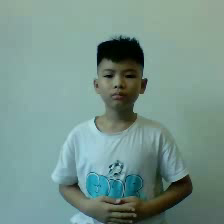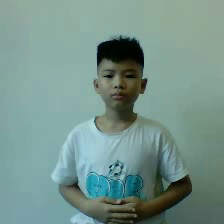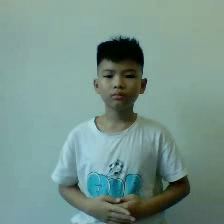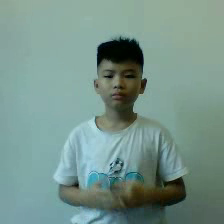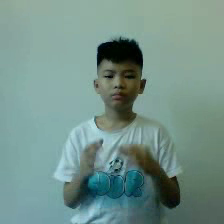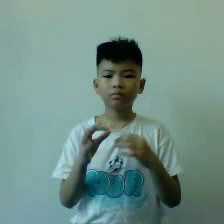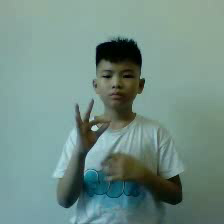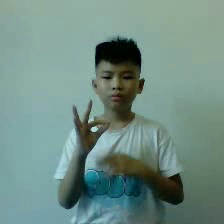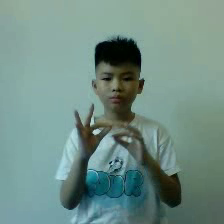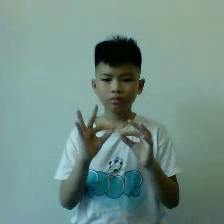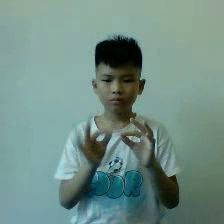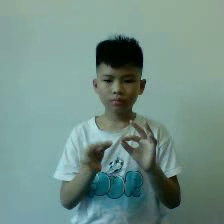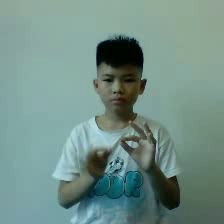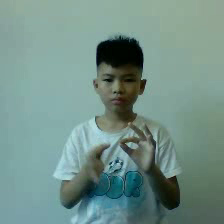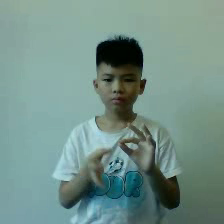Rau